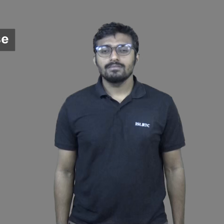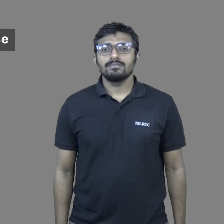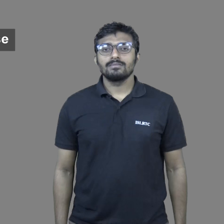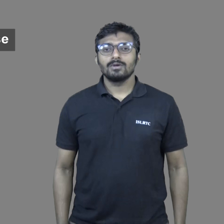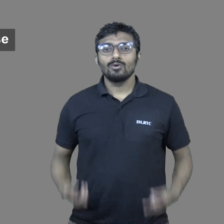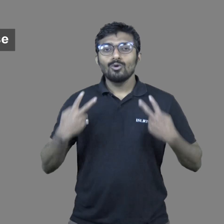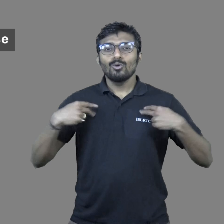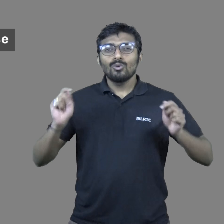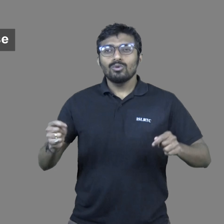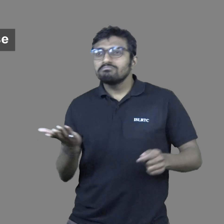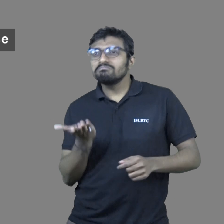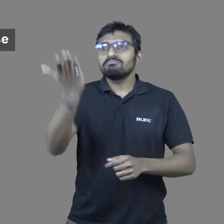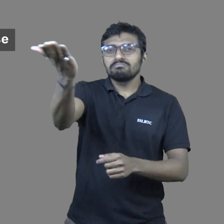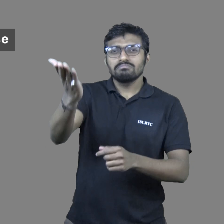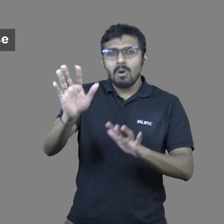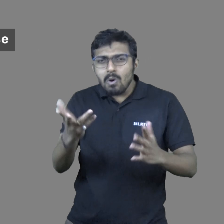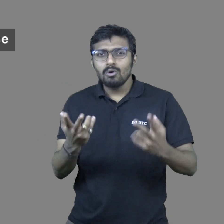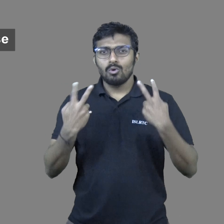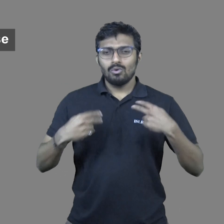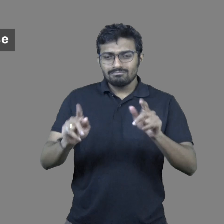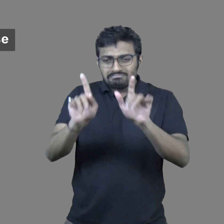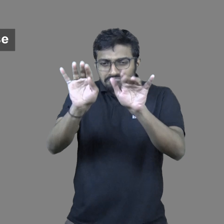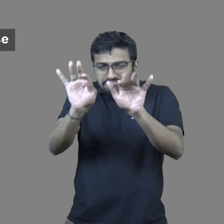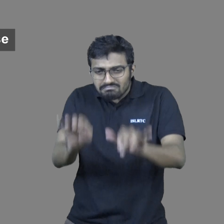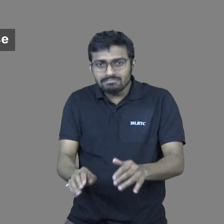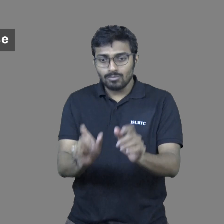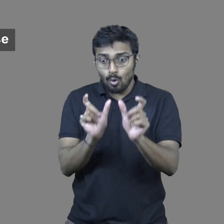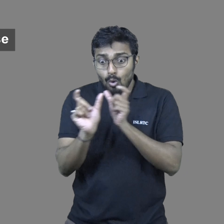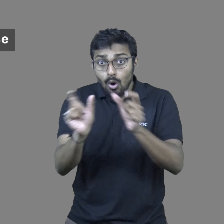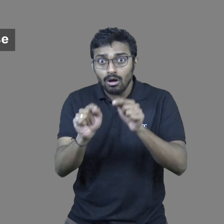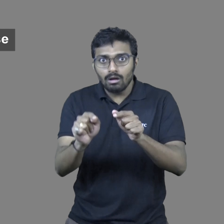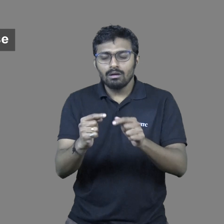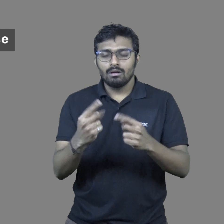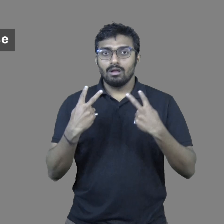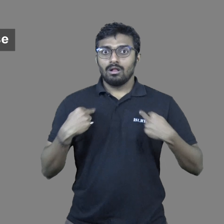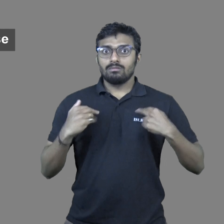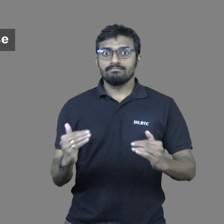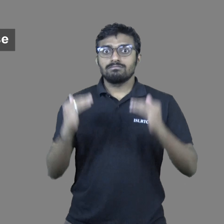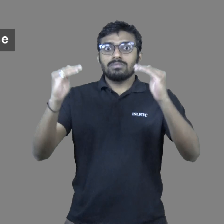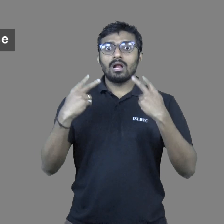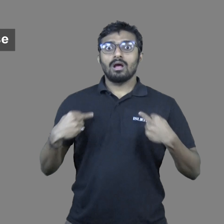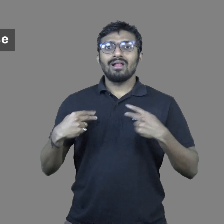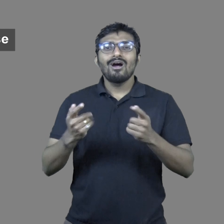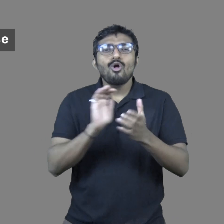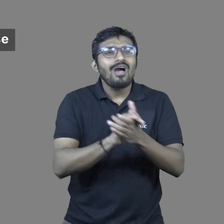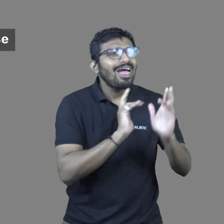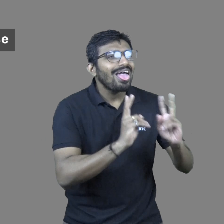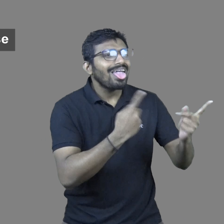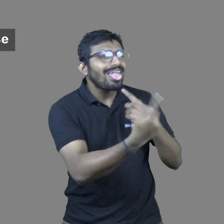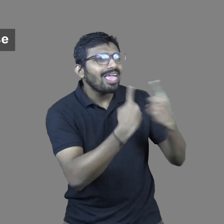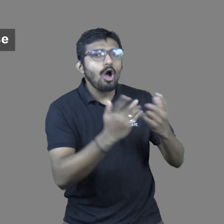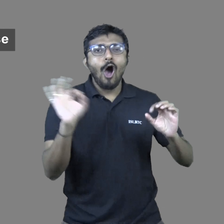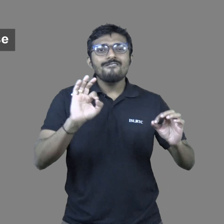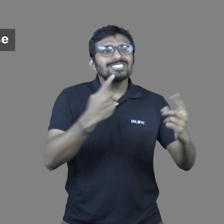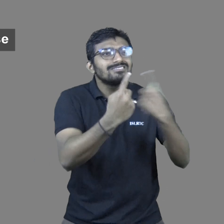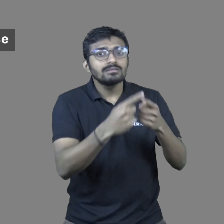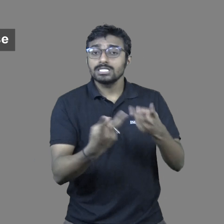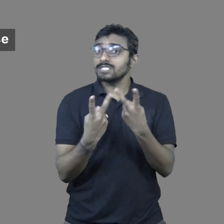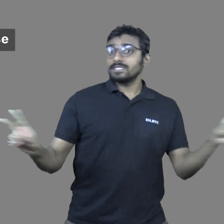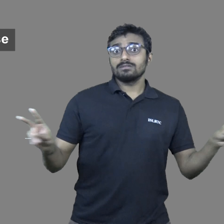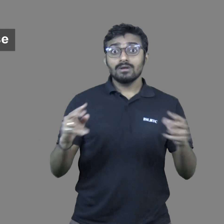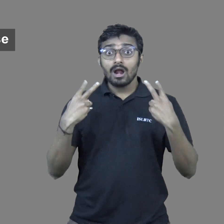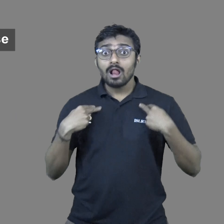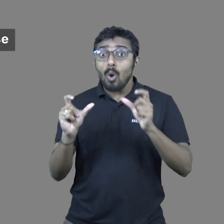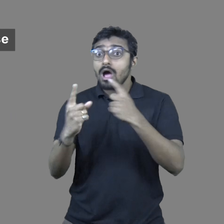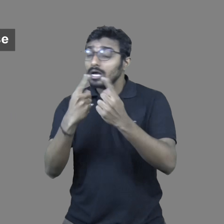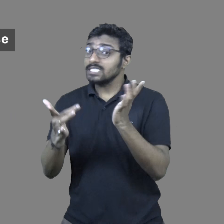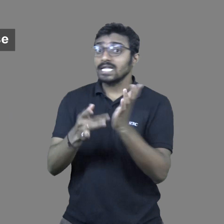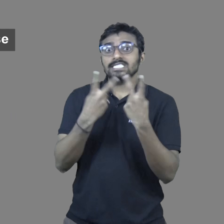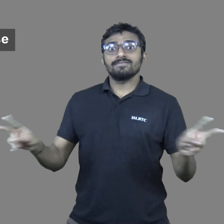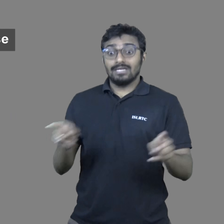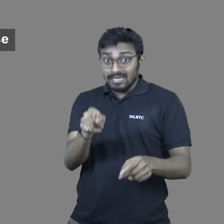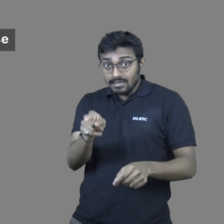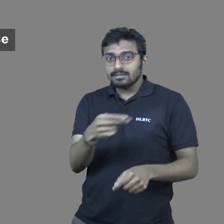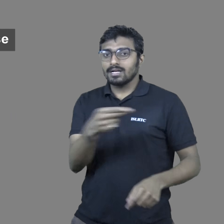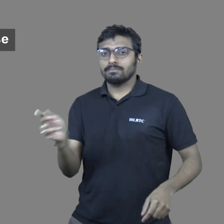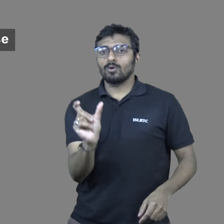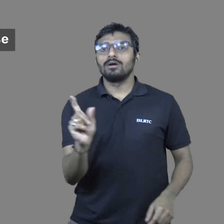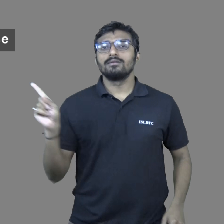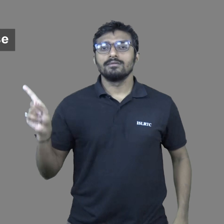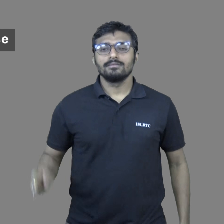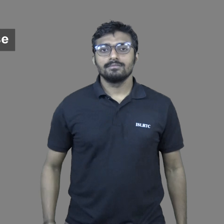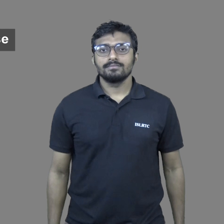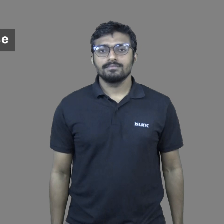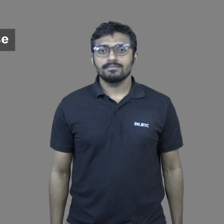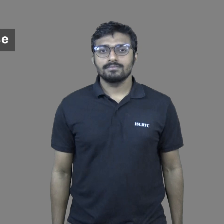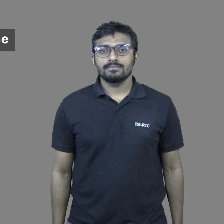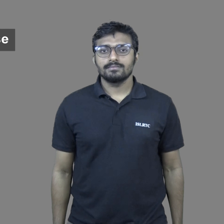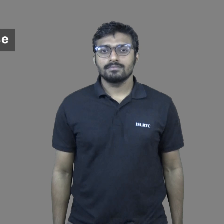Legalese